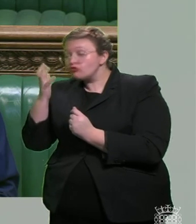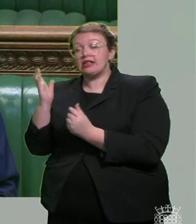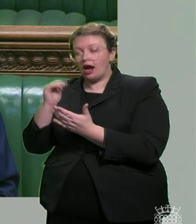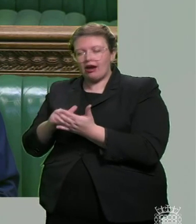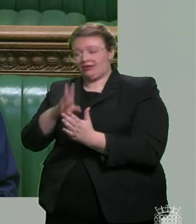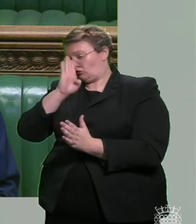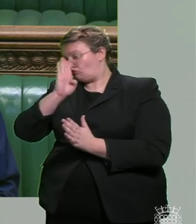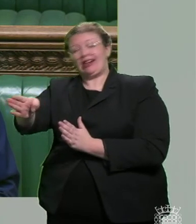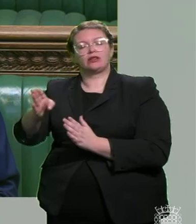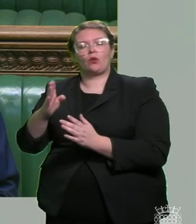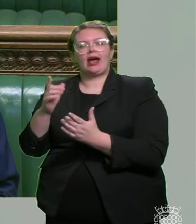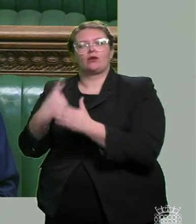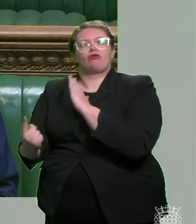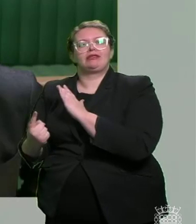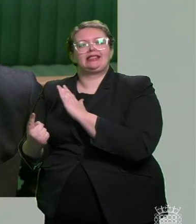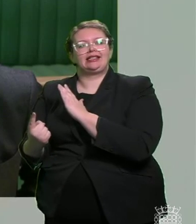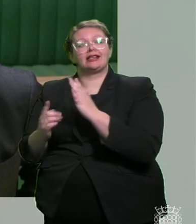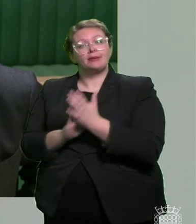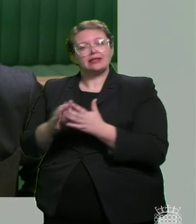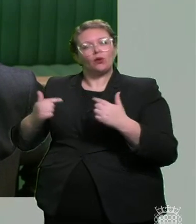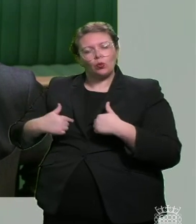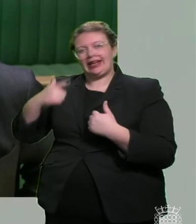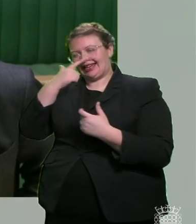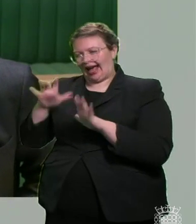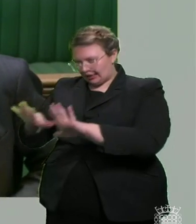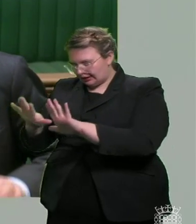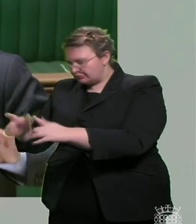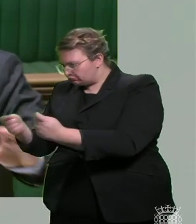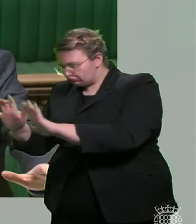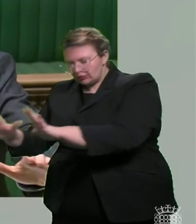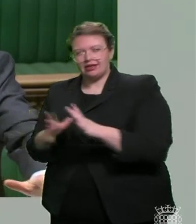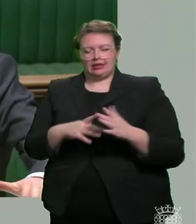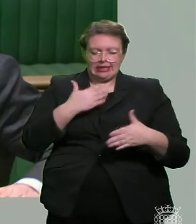All that, of course, is to allow us to get on with the vaccination programme.